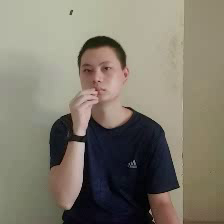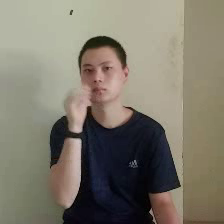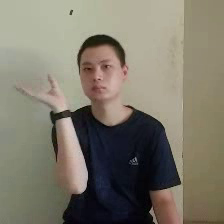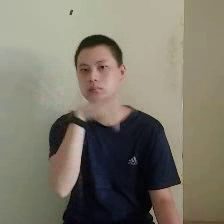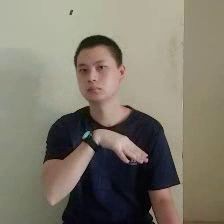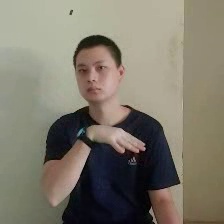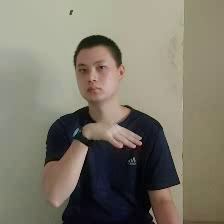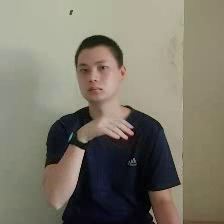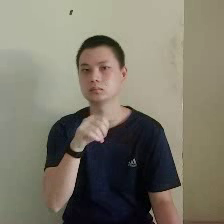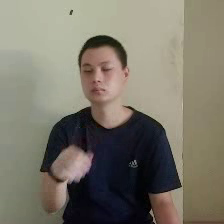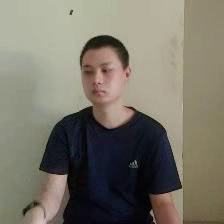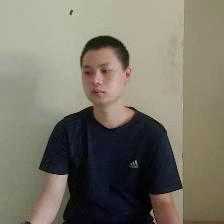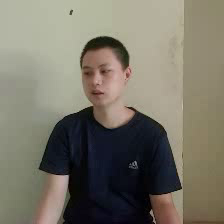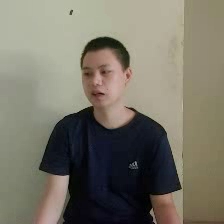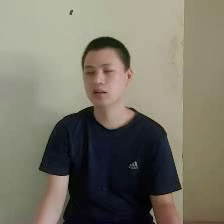Nói xấu